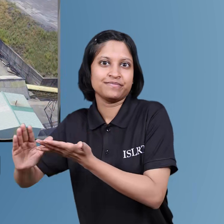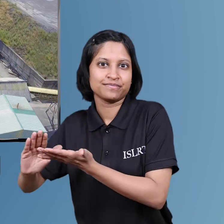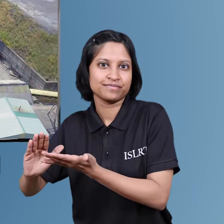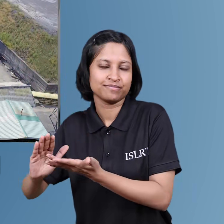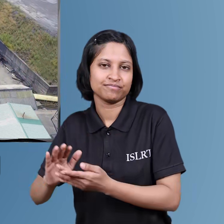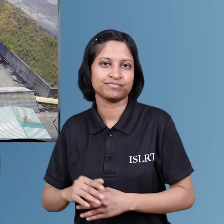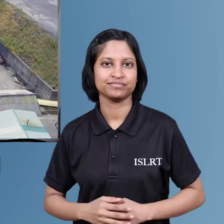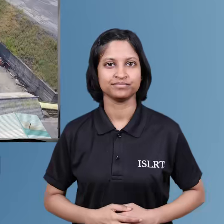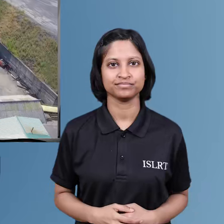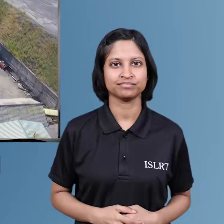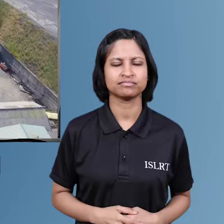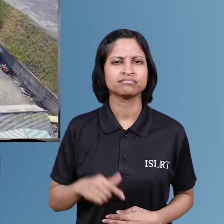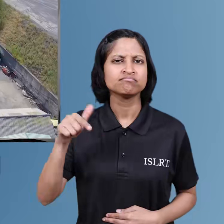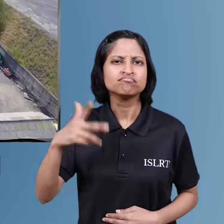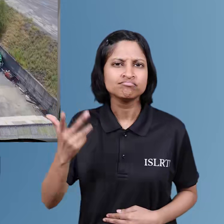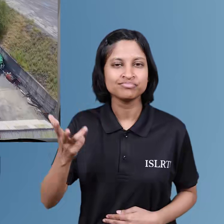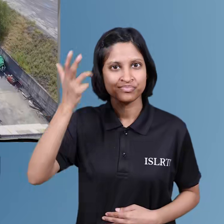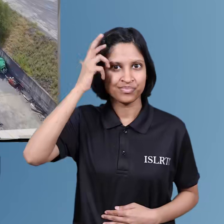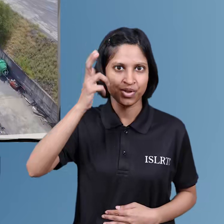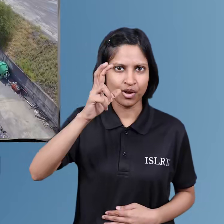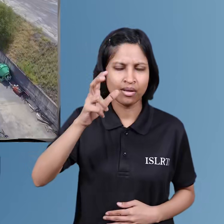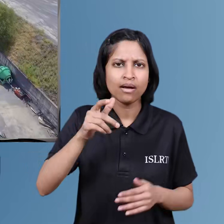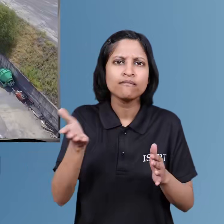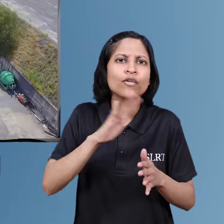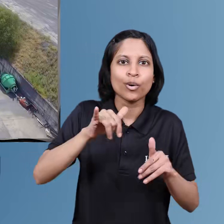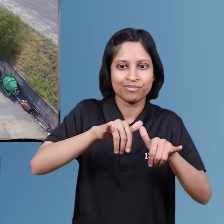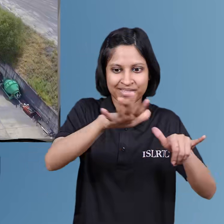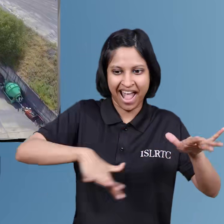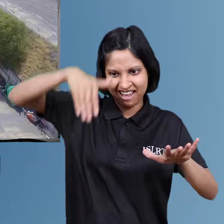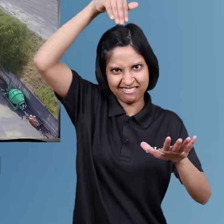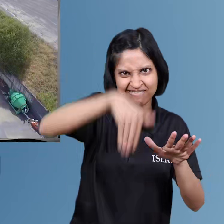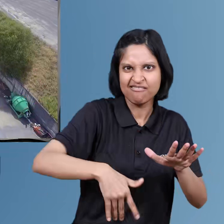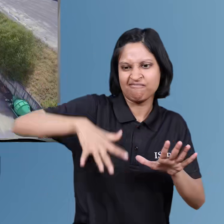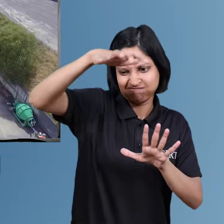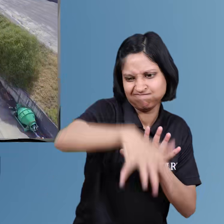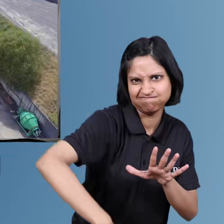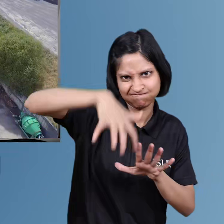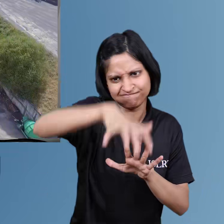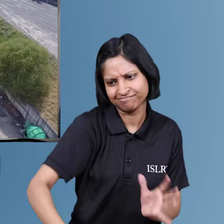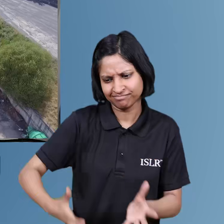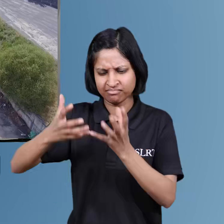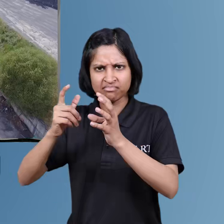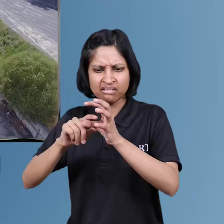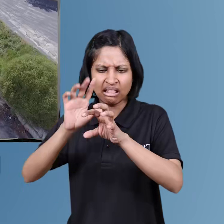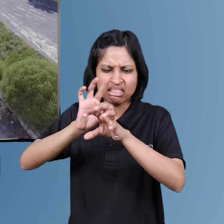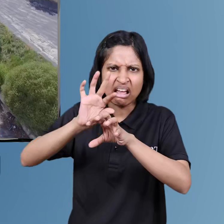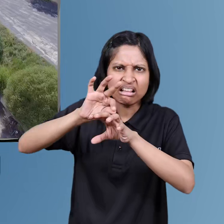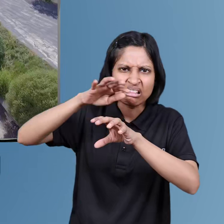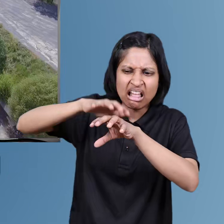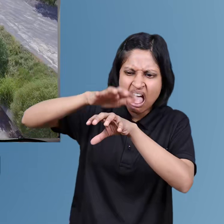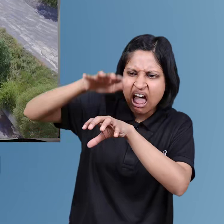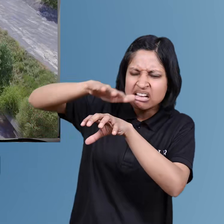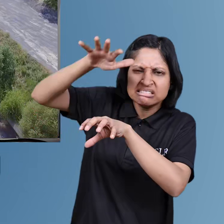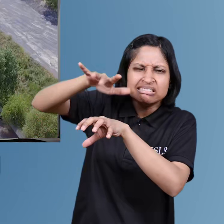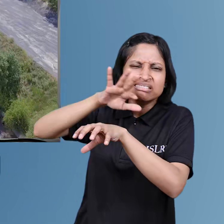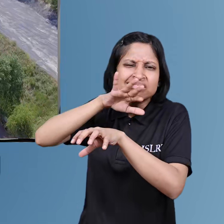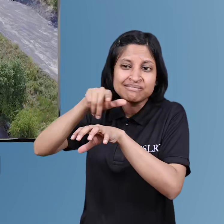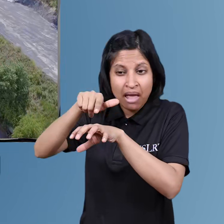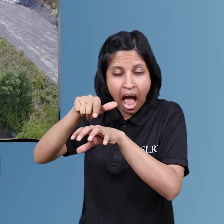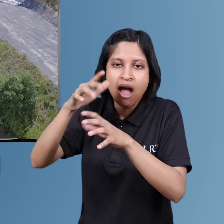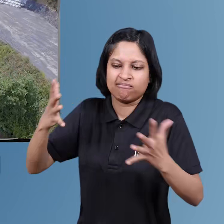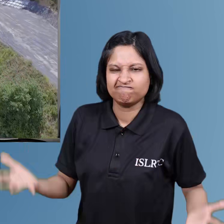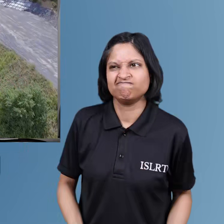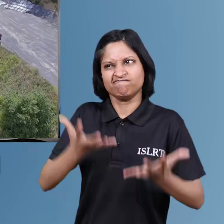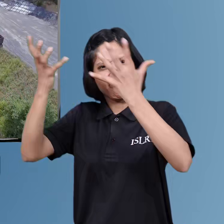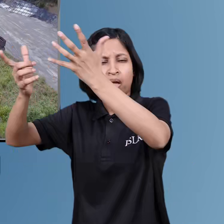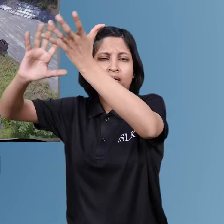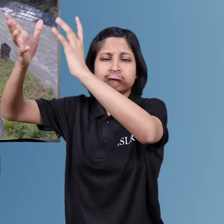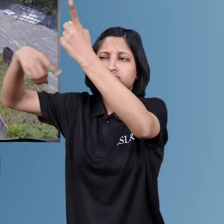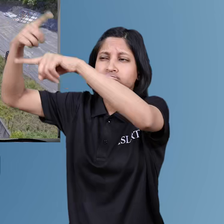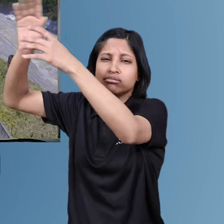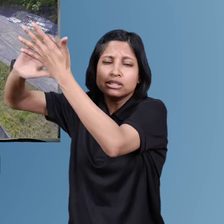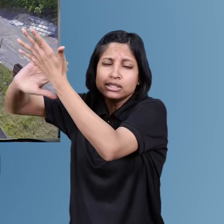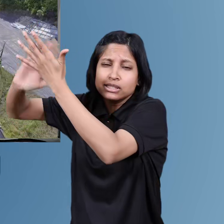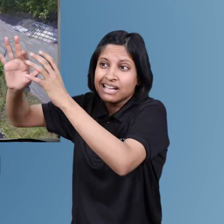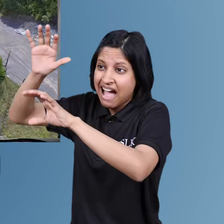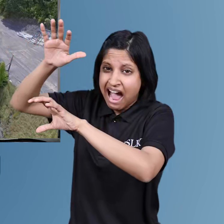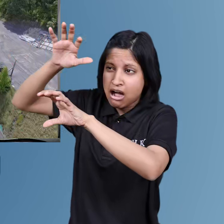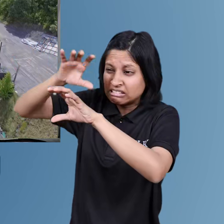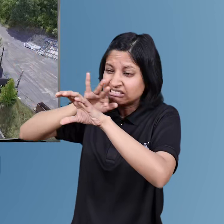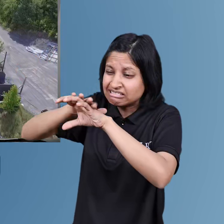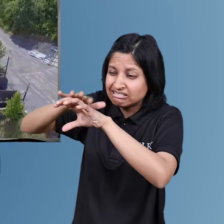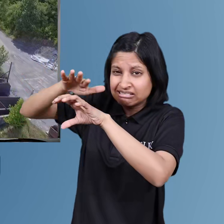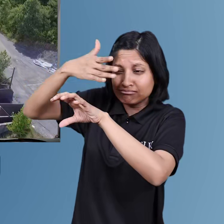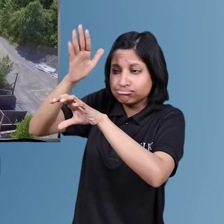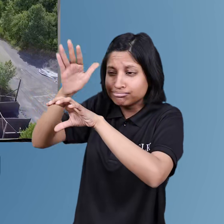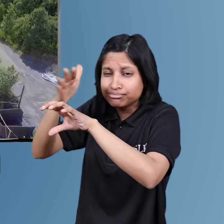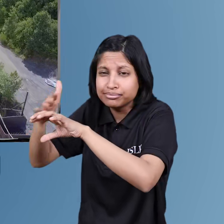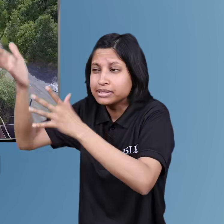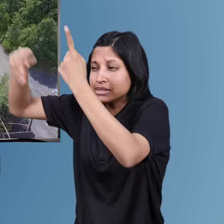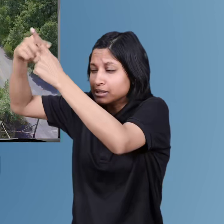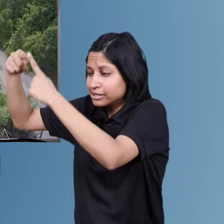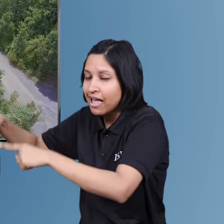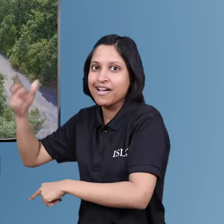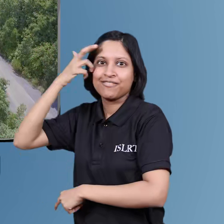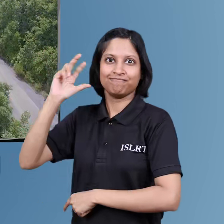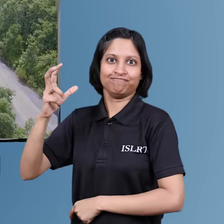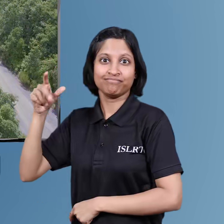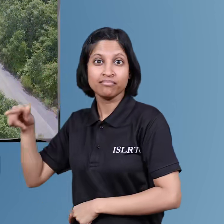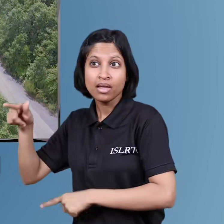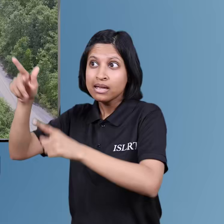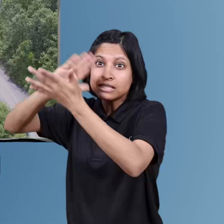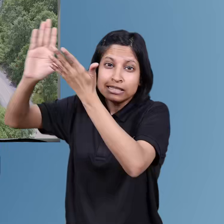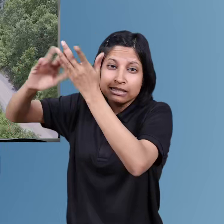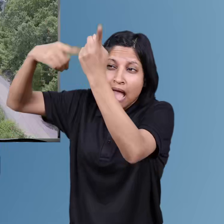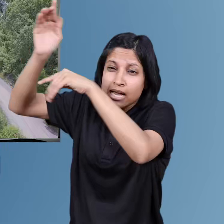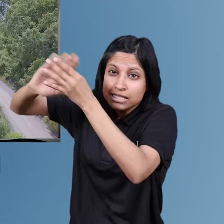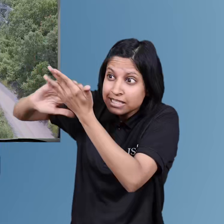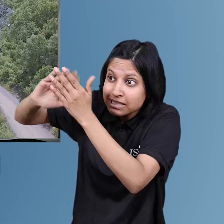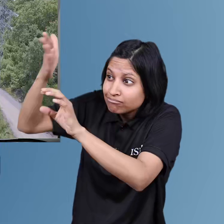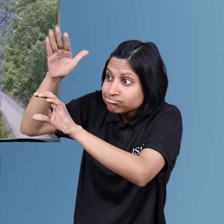Coal washing The process of removing impurities from coal mined from the land.